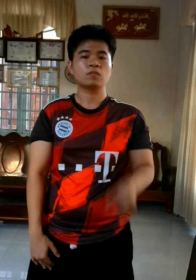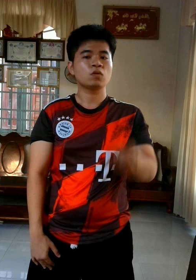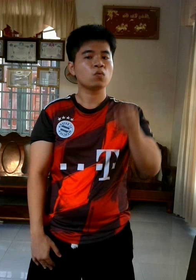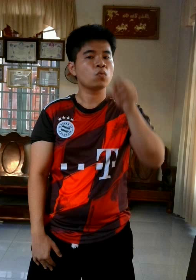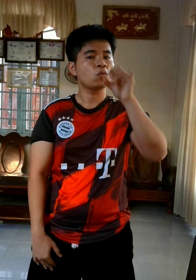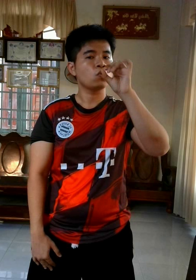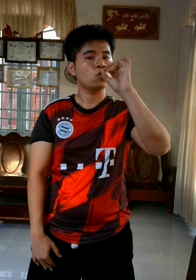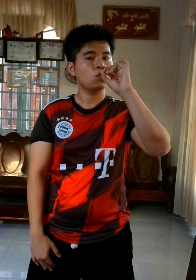uong nuoc